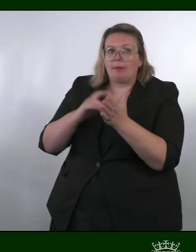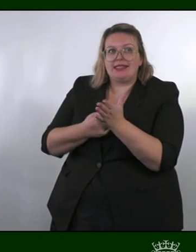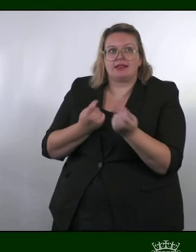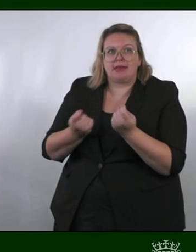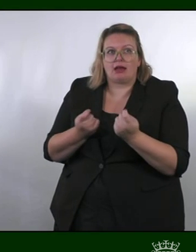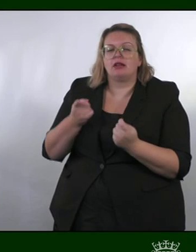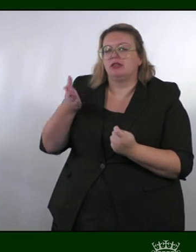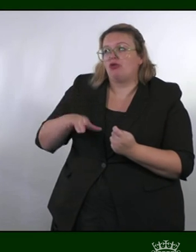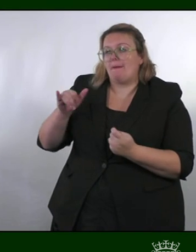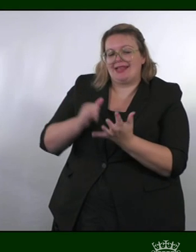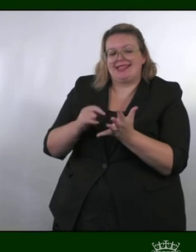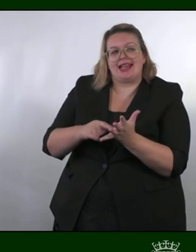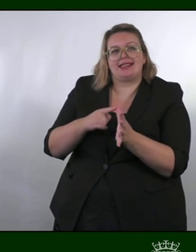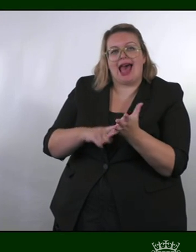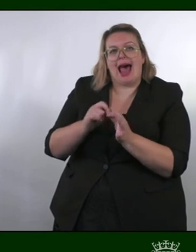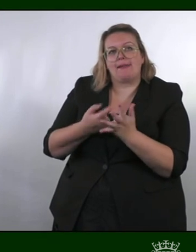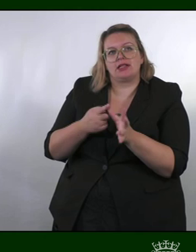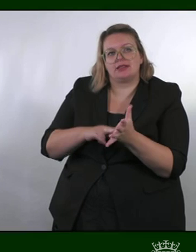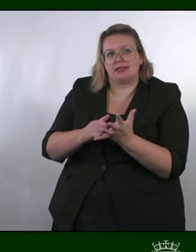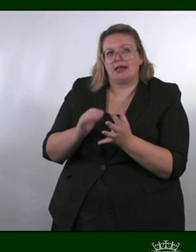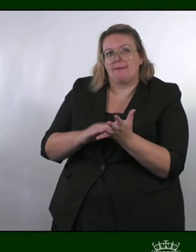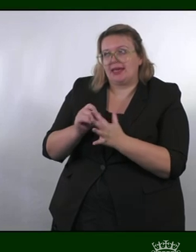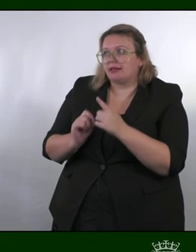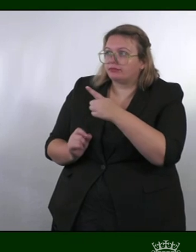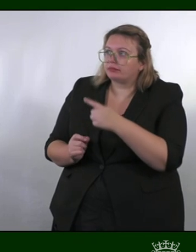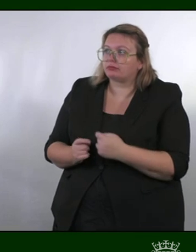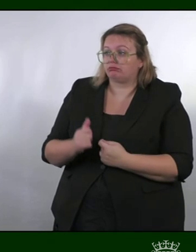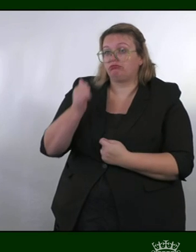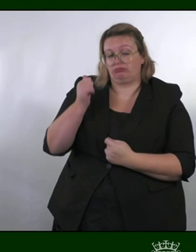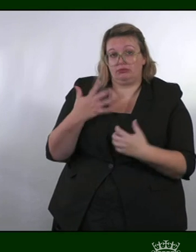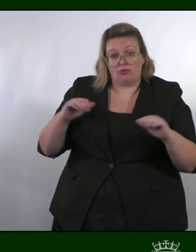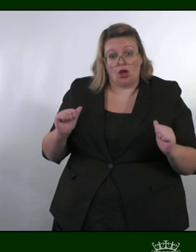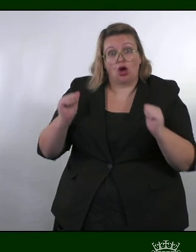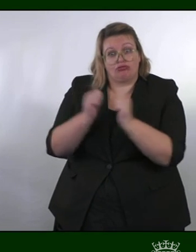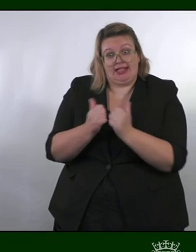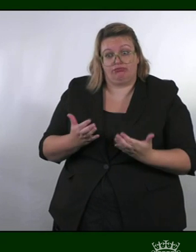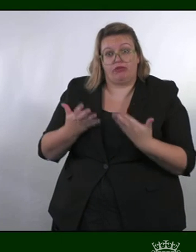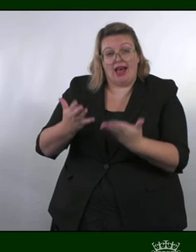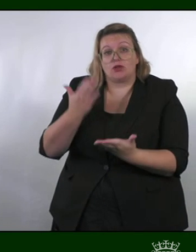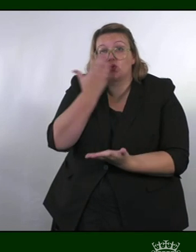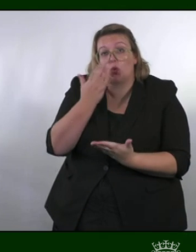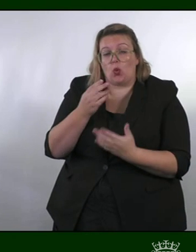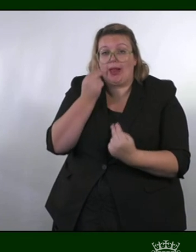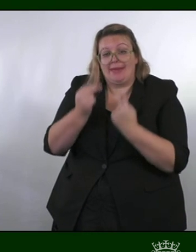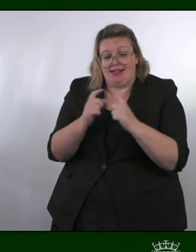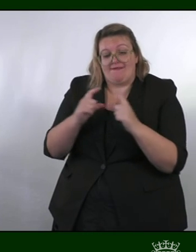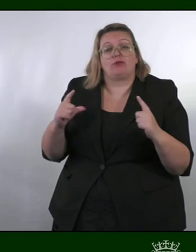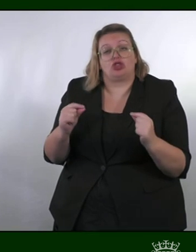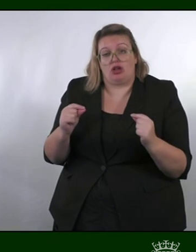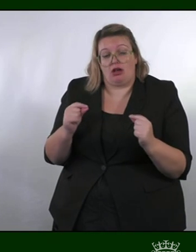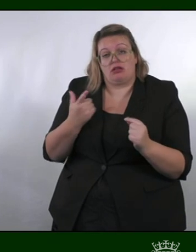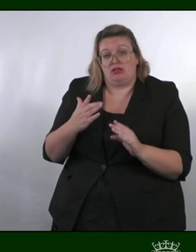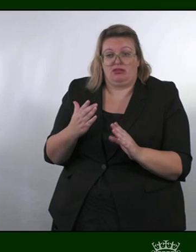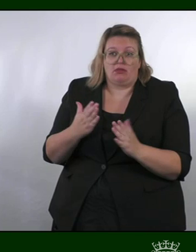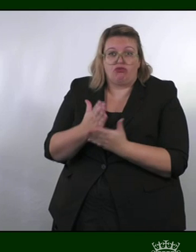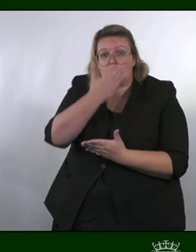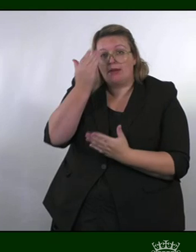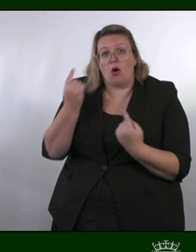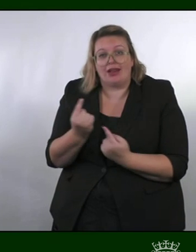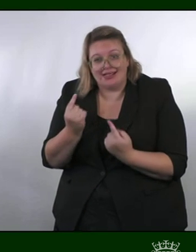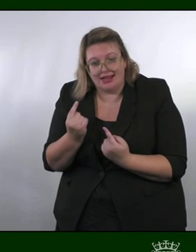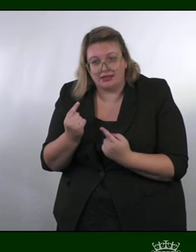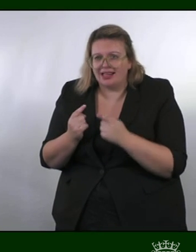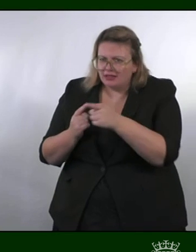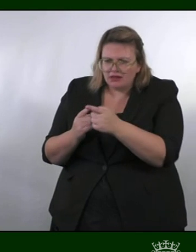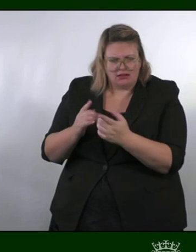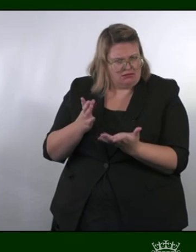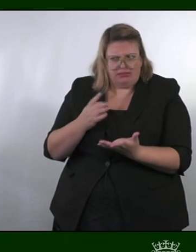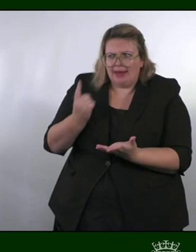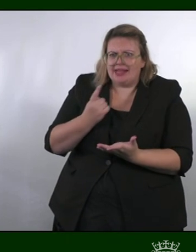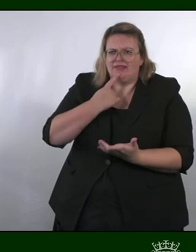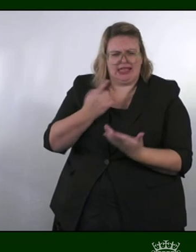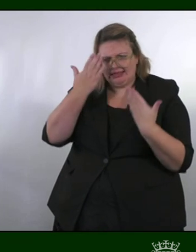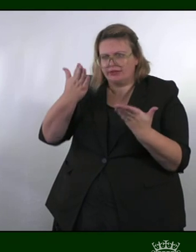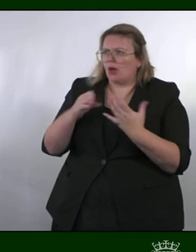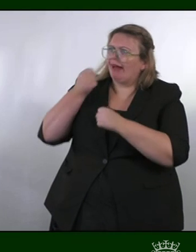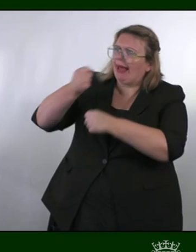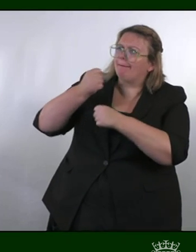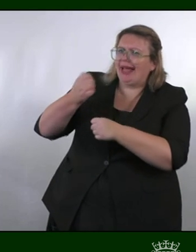On 16 June, the Prime Minister agreed to provide free school meal vouchers to hungry children over the summer holidays after claiming just 24 hours beforehand that he was completely unaware of the campaign that was calling for it.